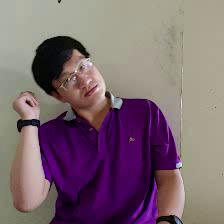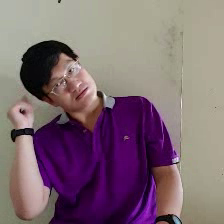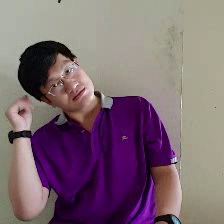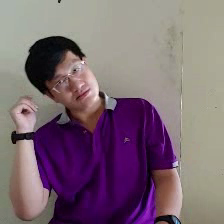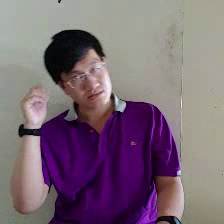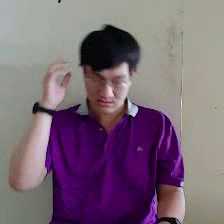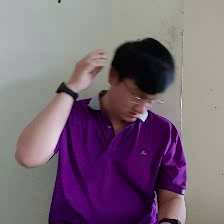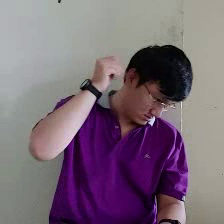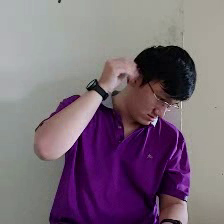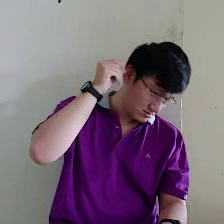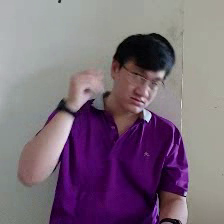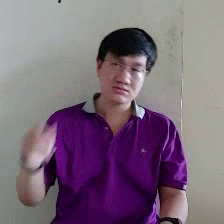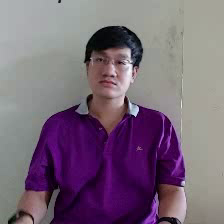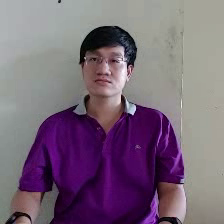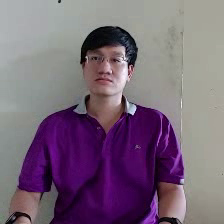Băn khoăn